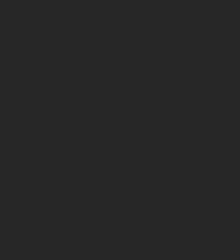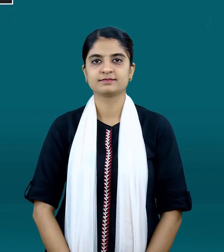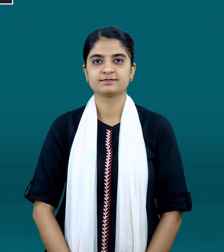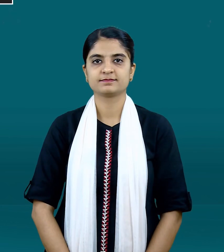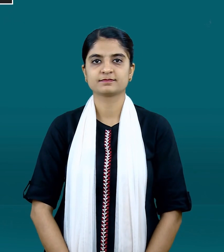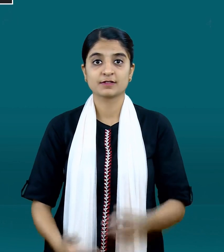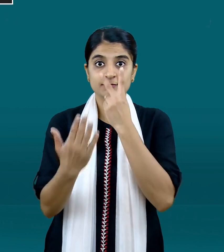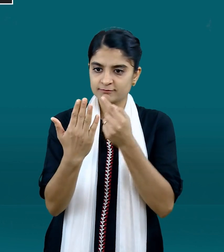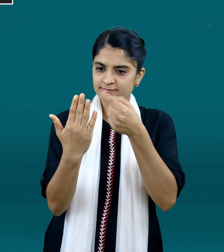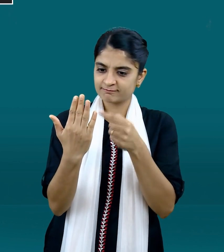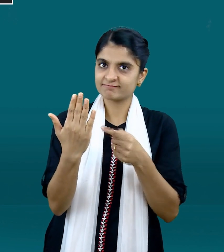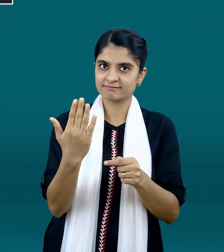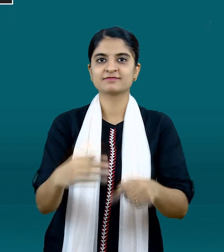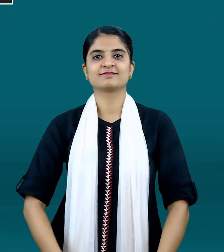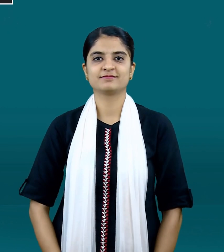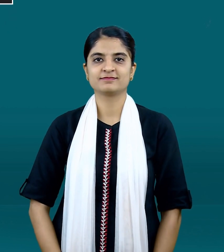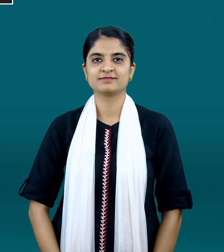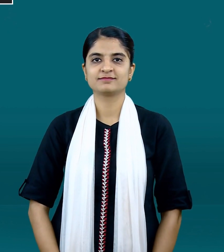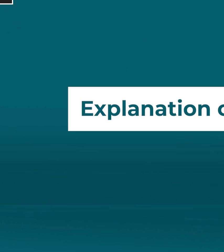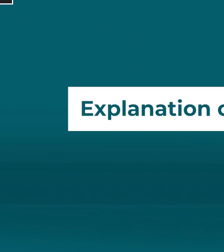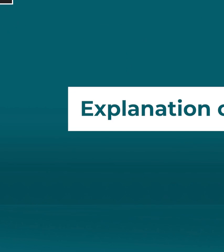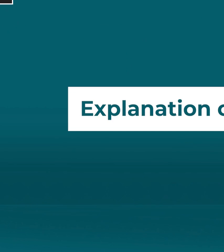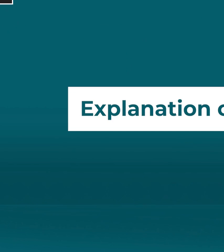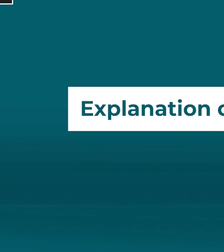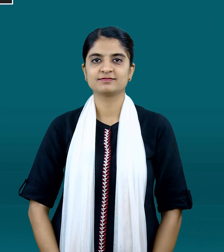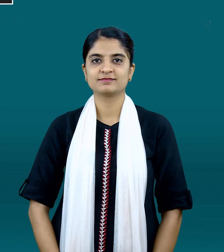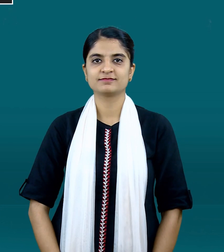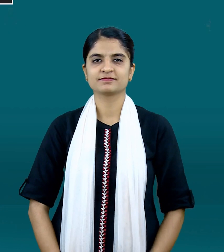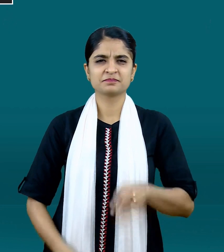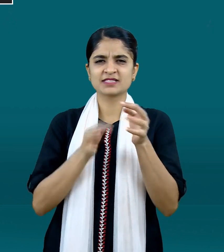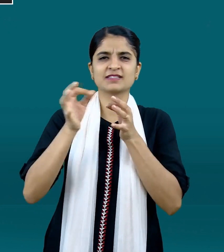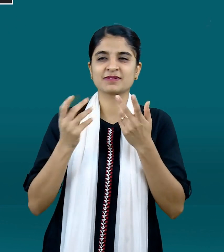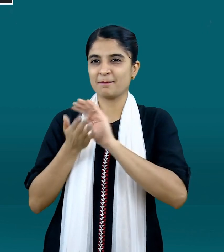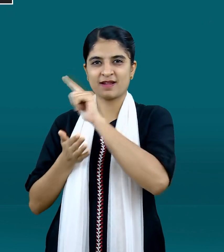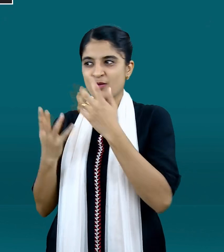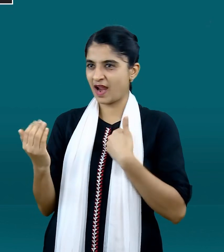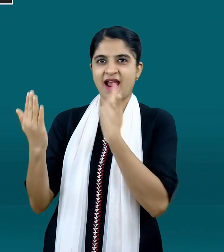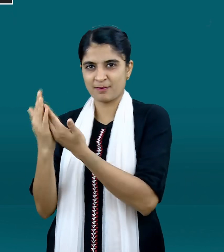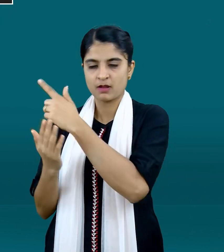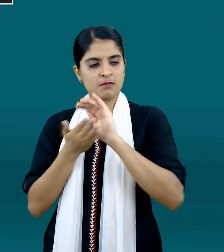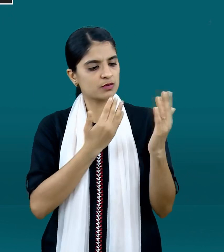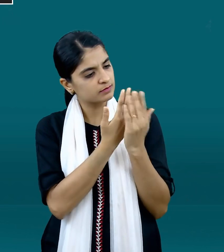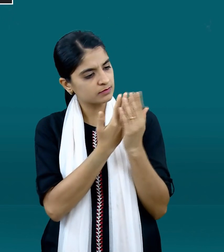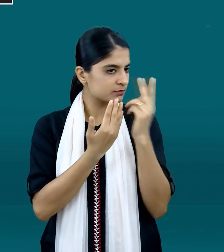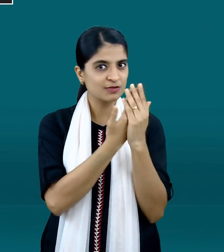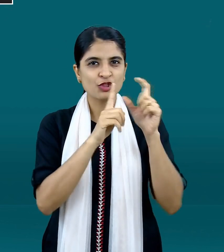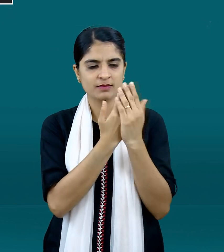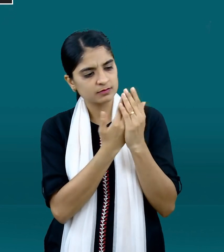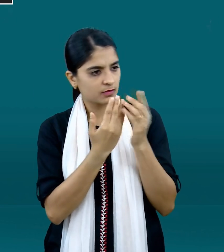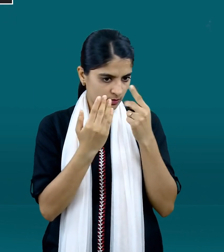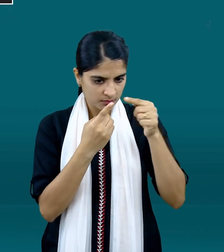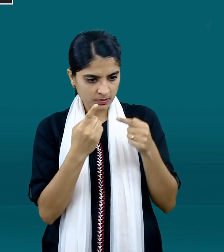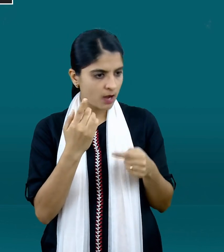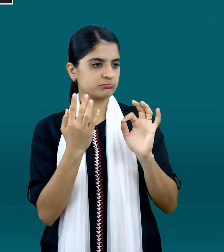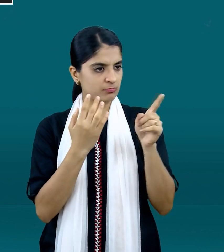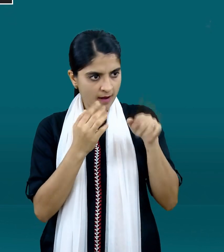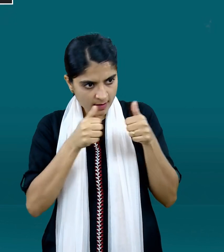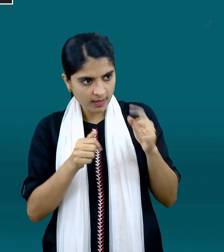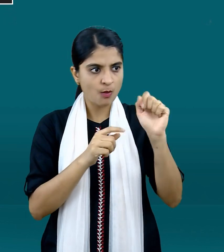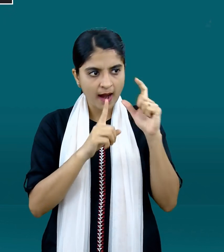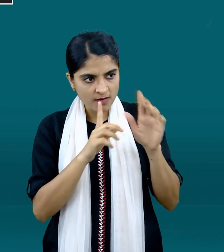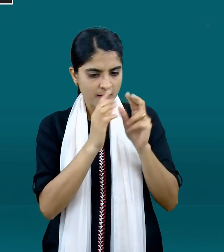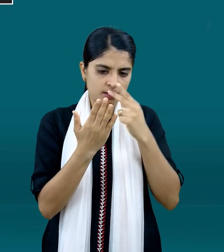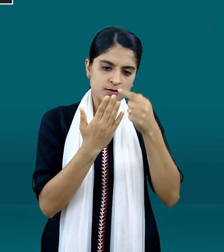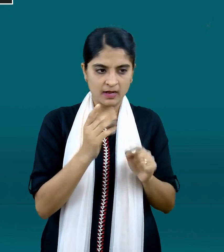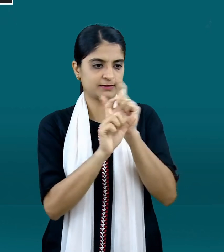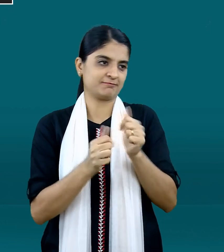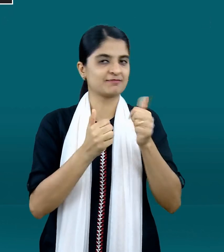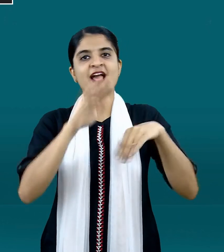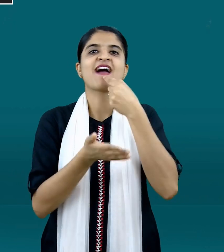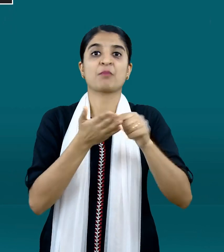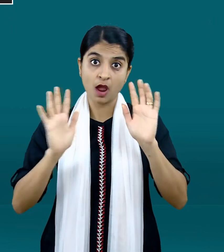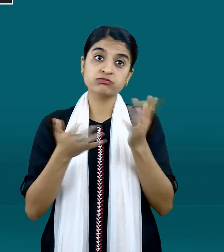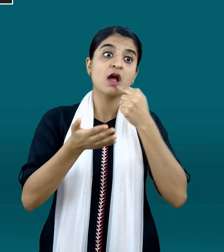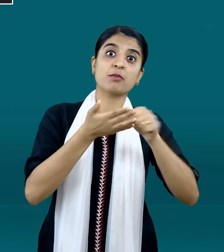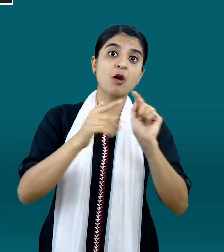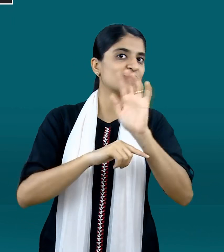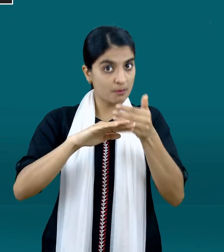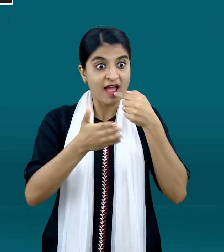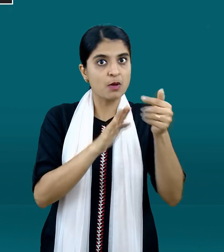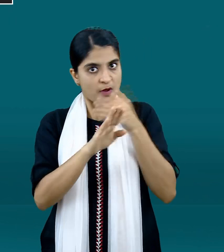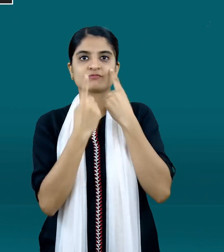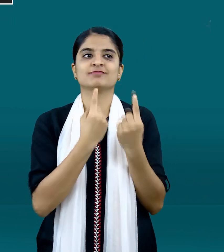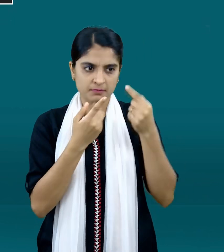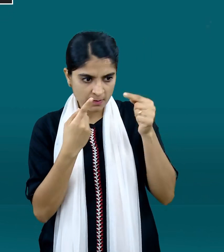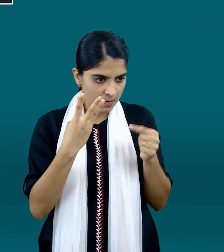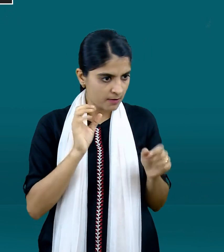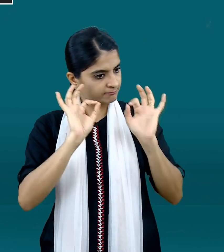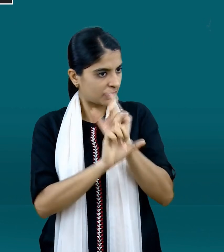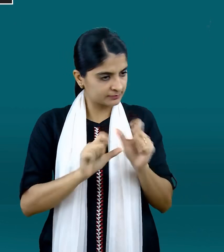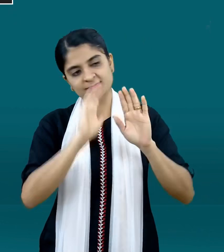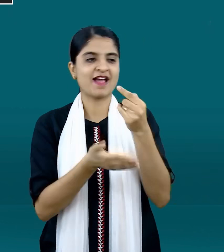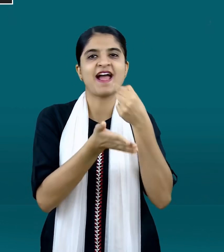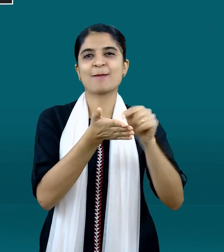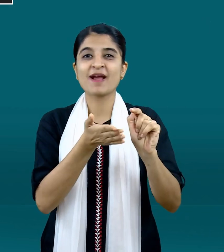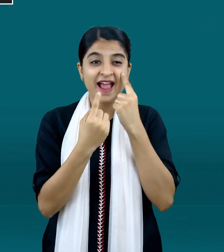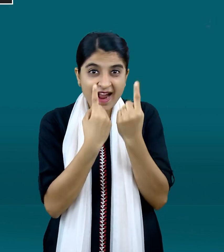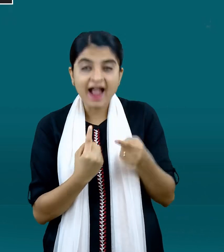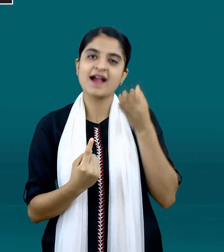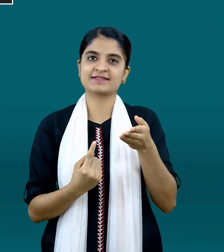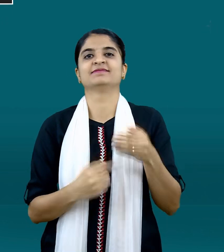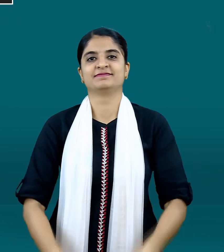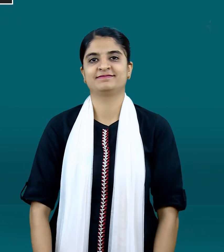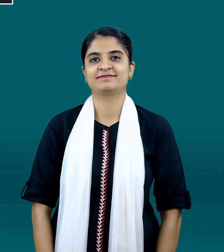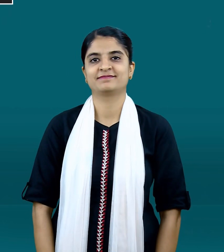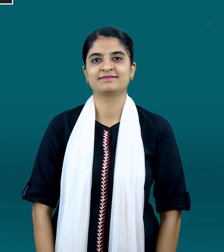Verification